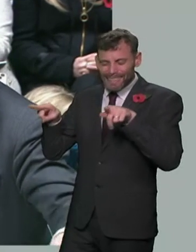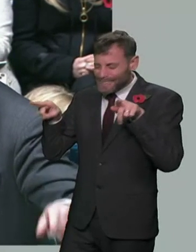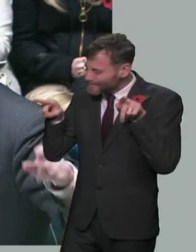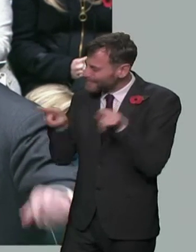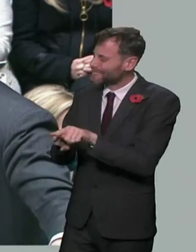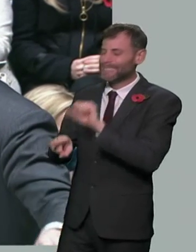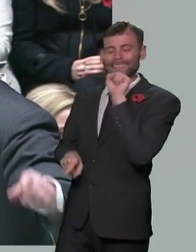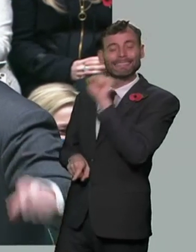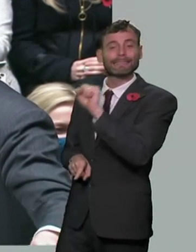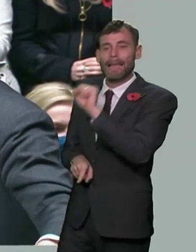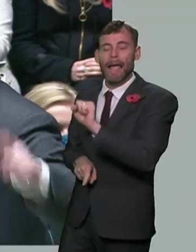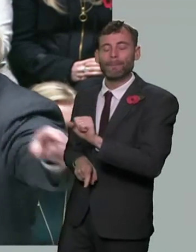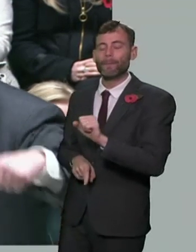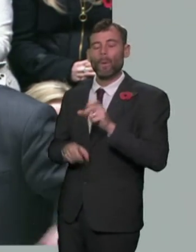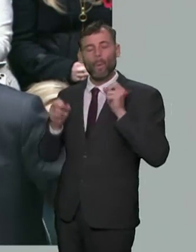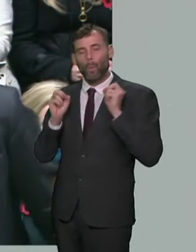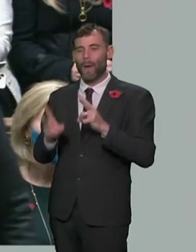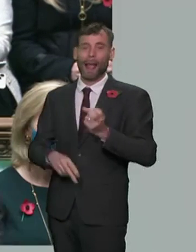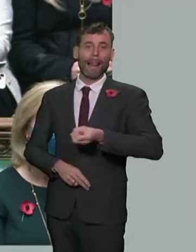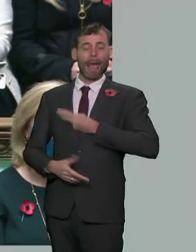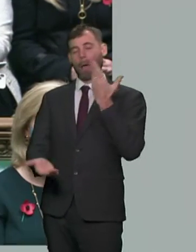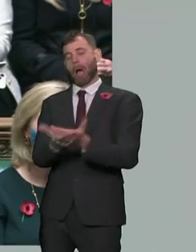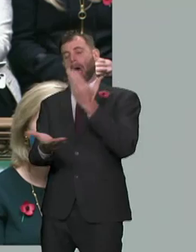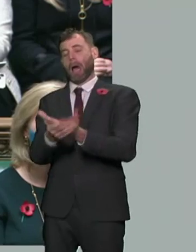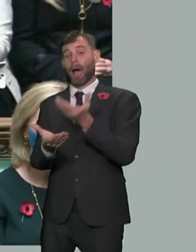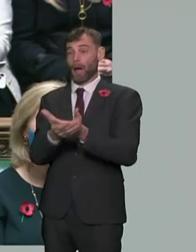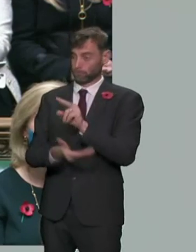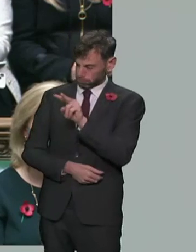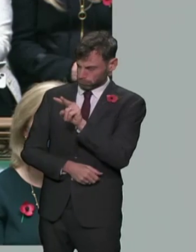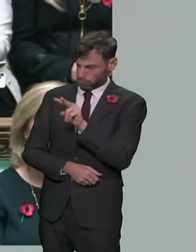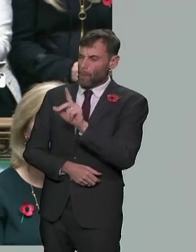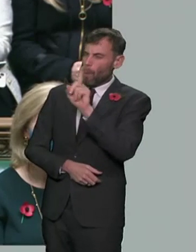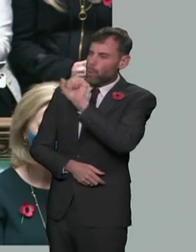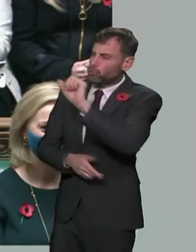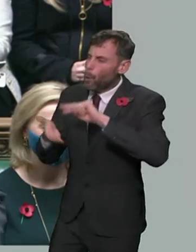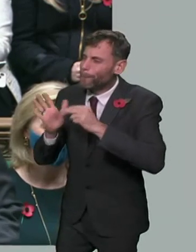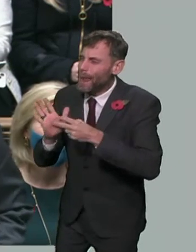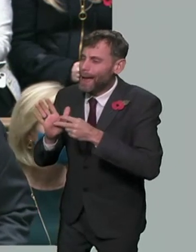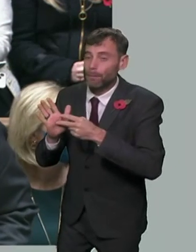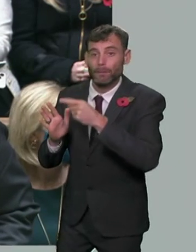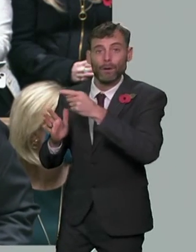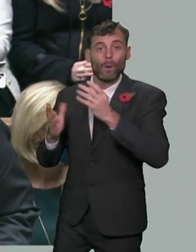But it is the same old Labour: no plan and no ideas.